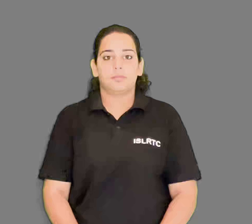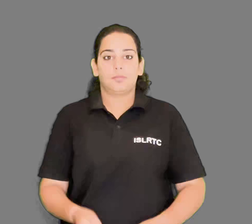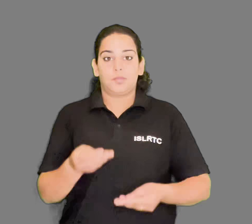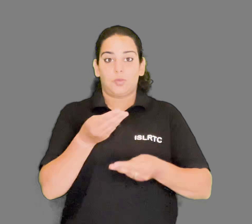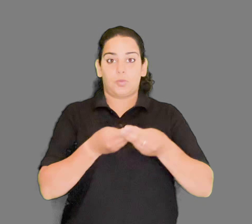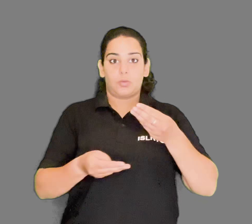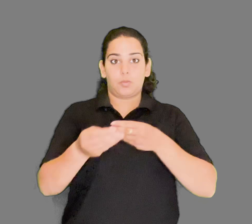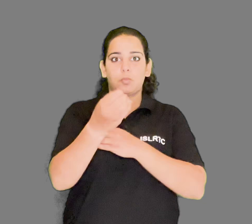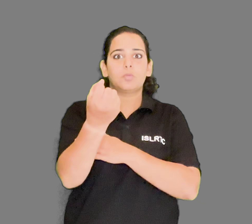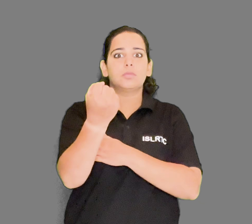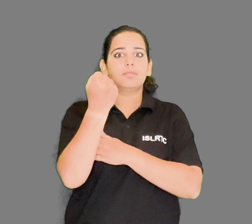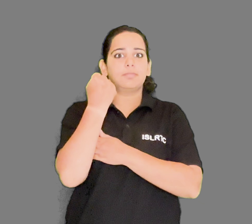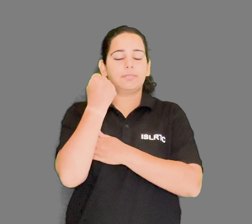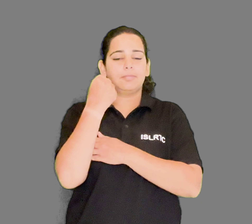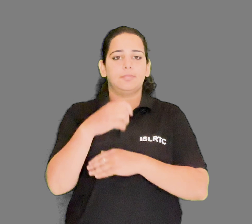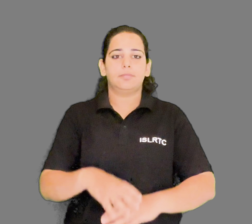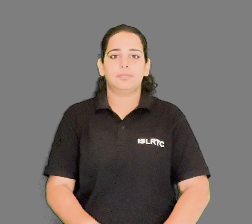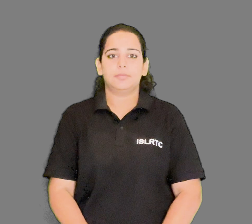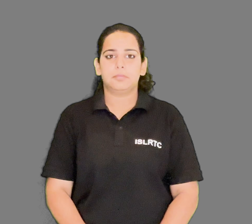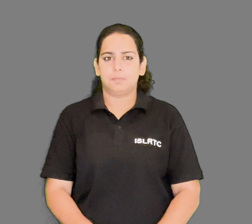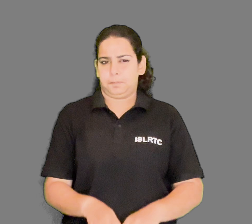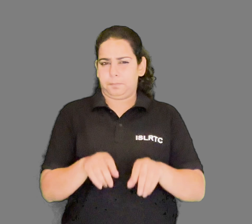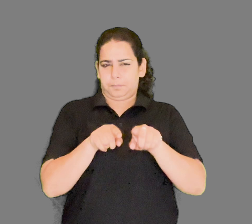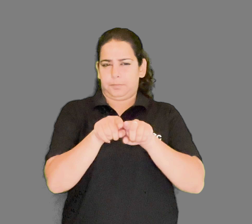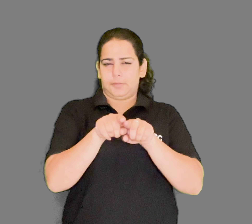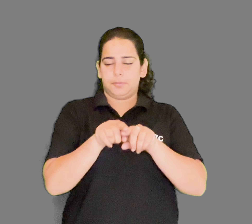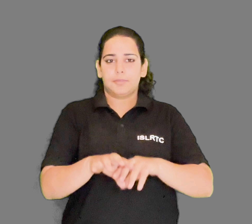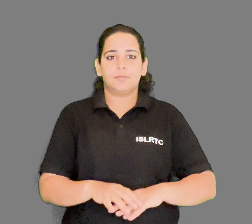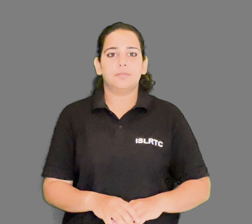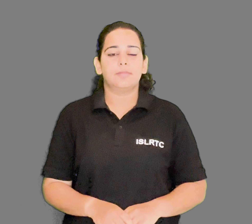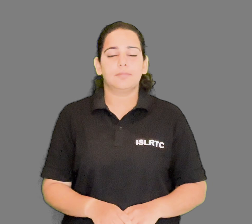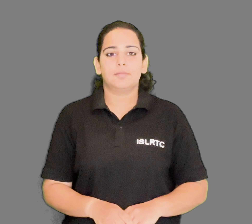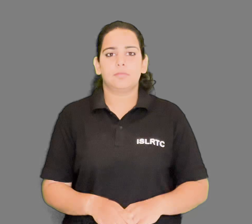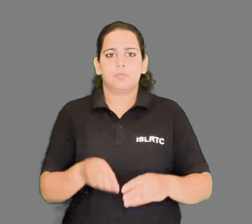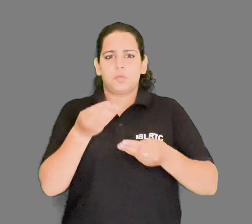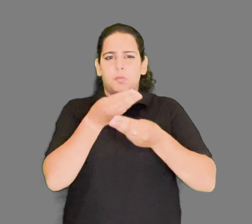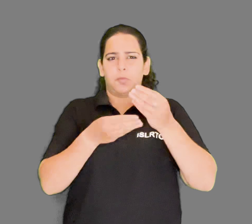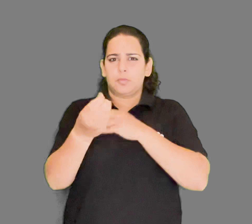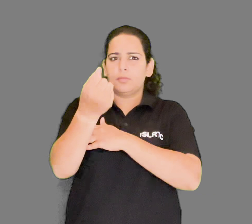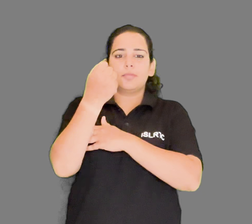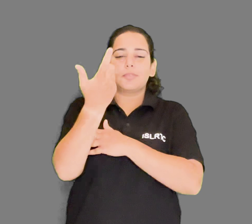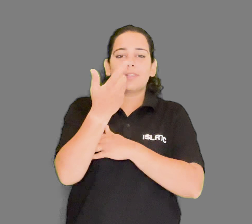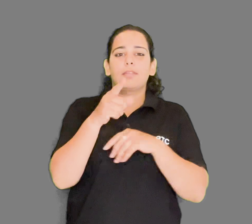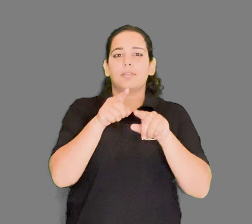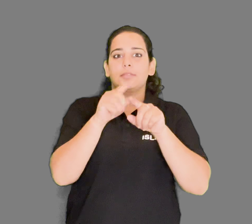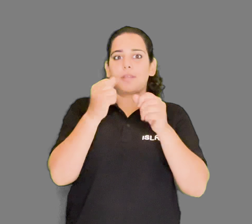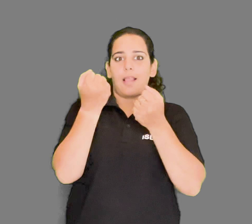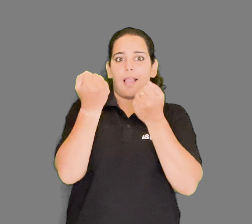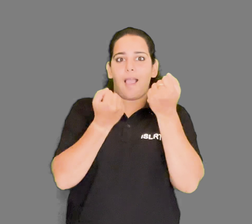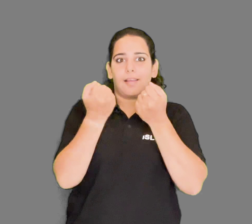Dominance Power and influence over others.